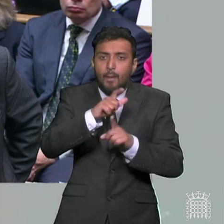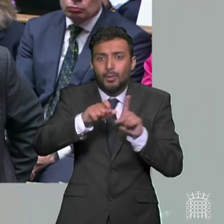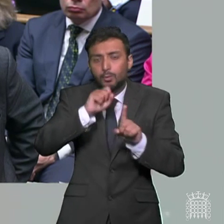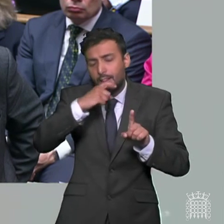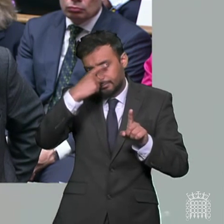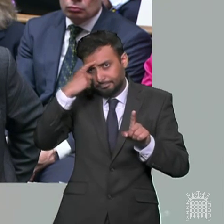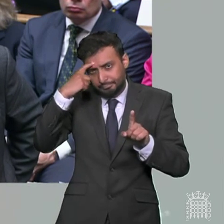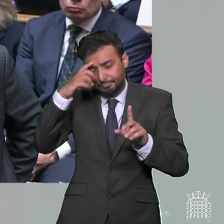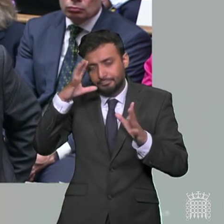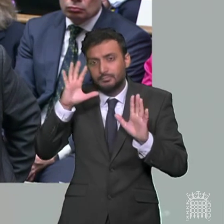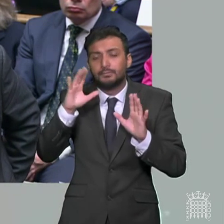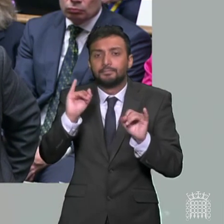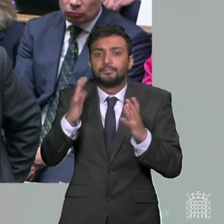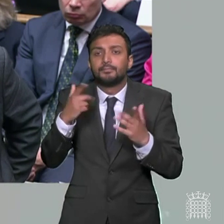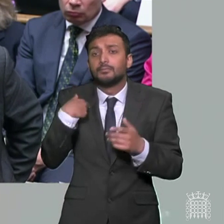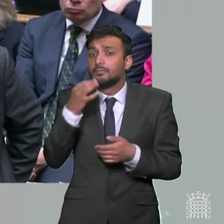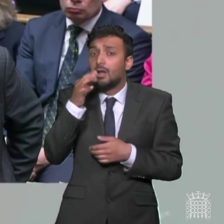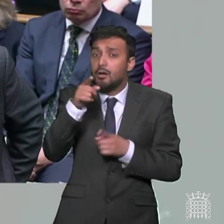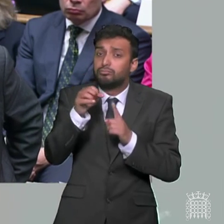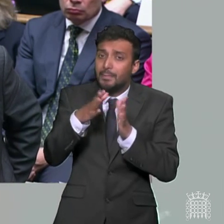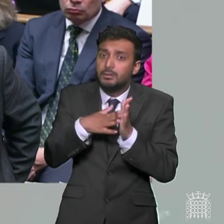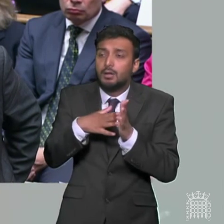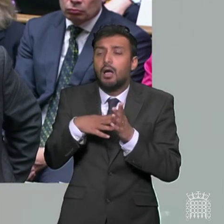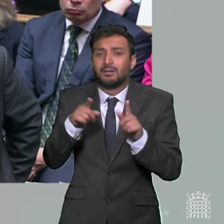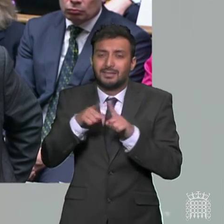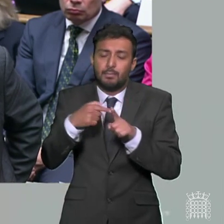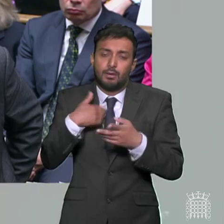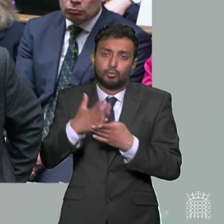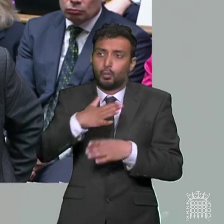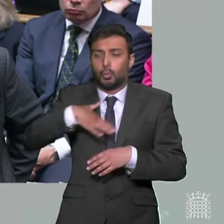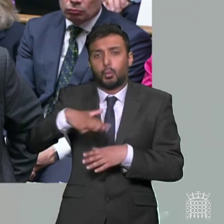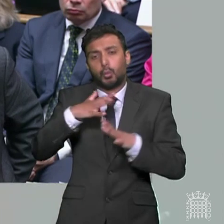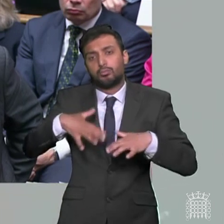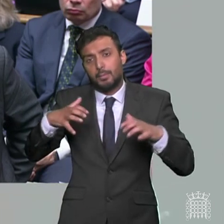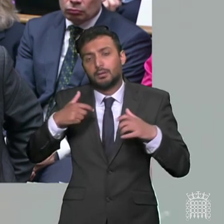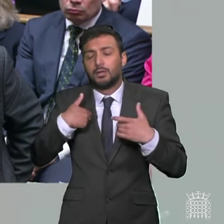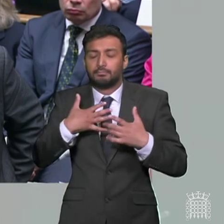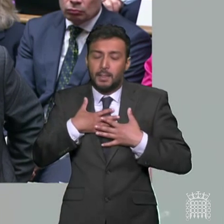Will the Prime Minister join me and, I am sure, the whole House in sending our love and prayers to those in hospital?